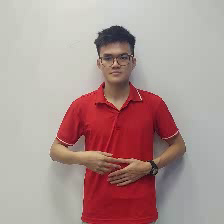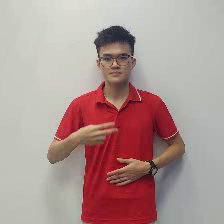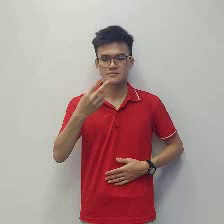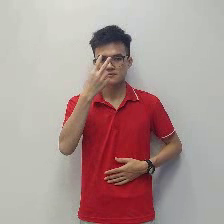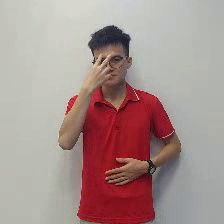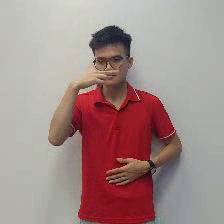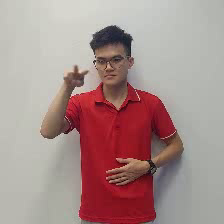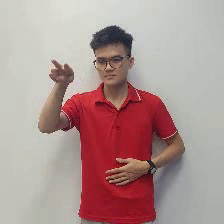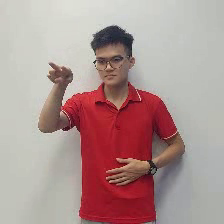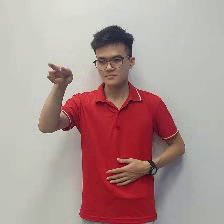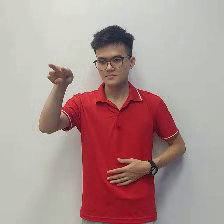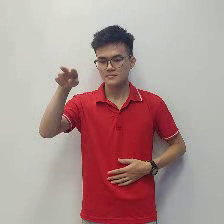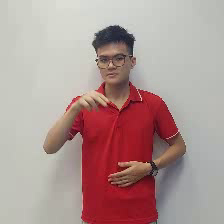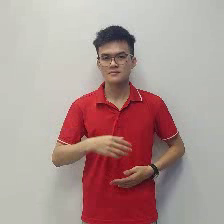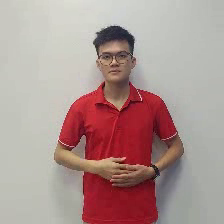Nhìn